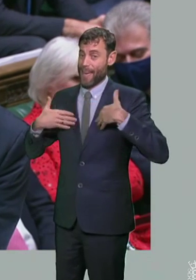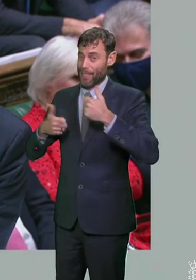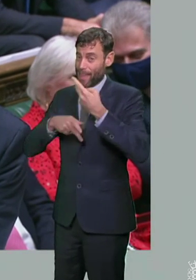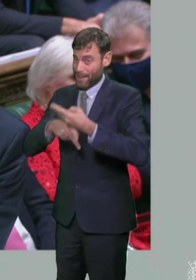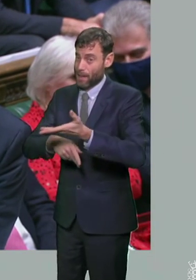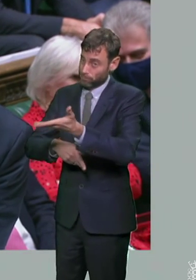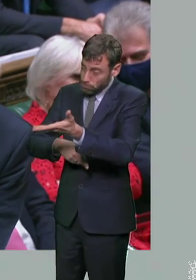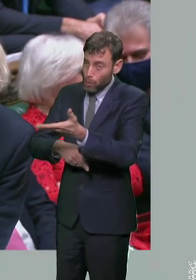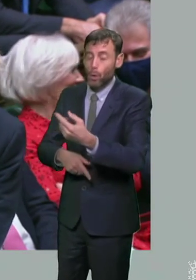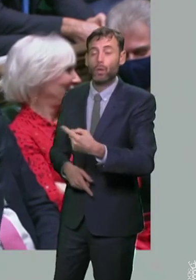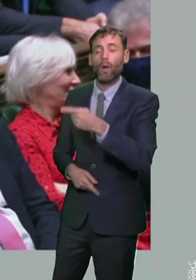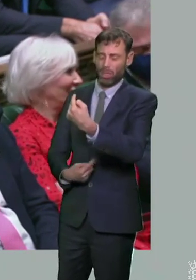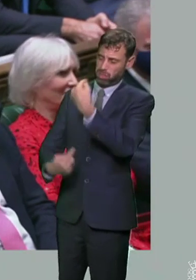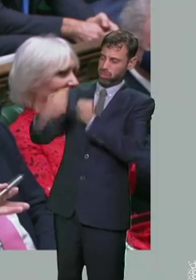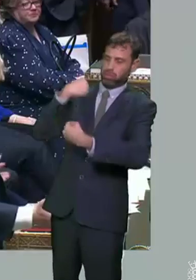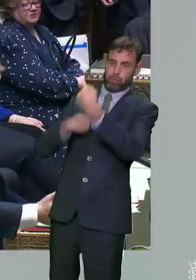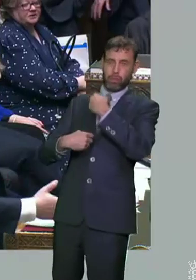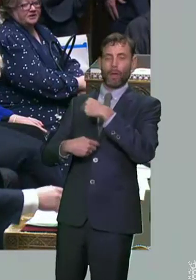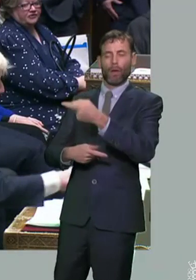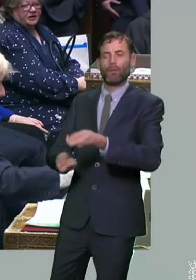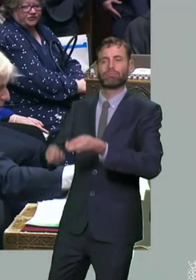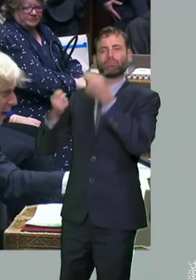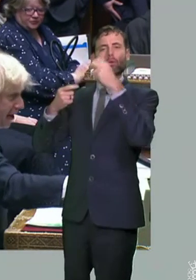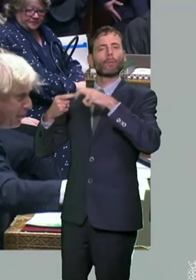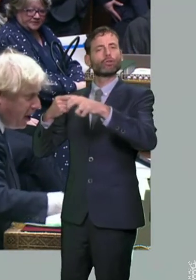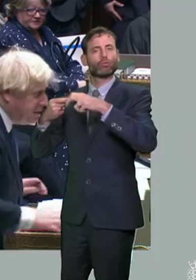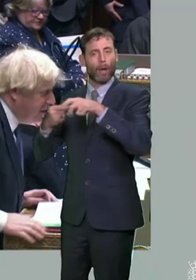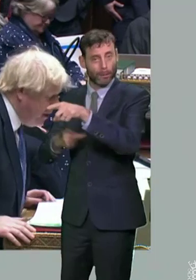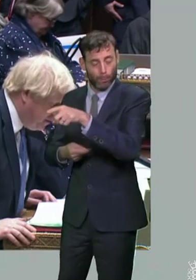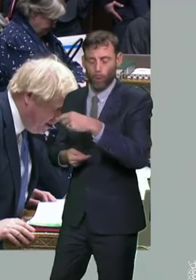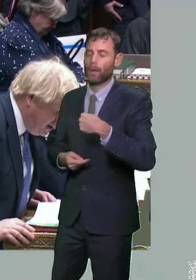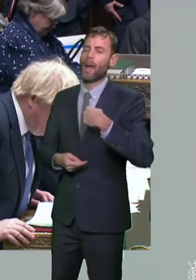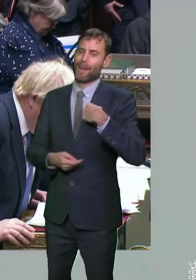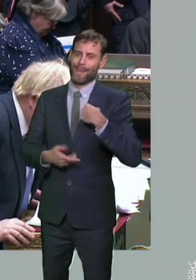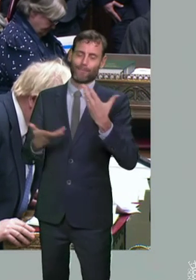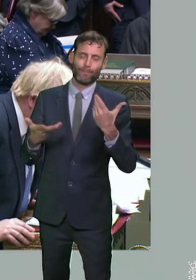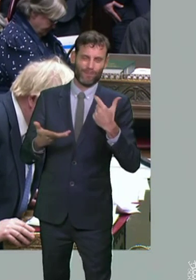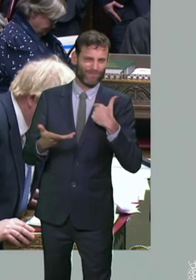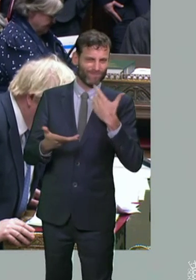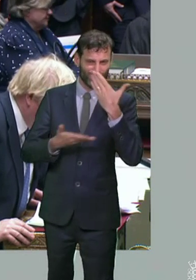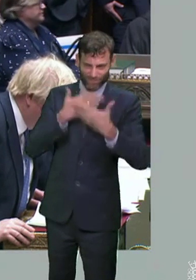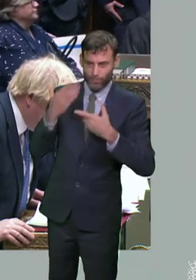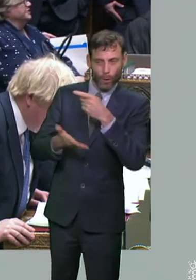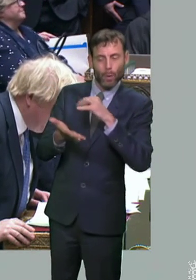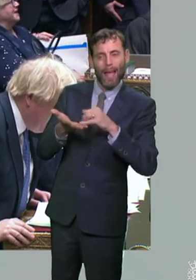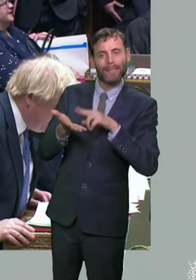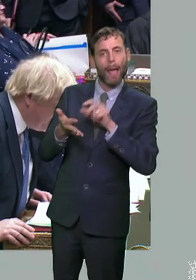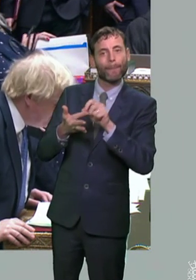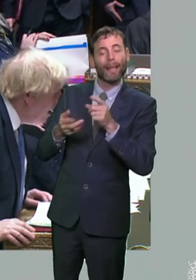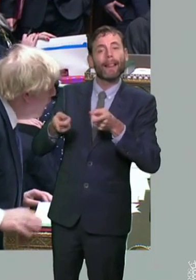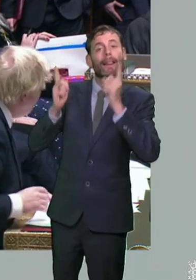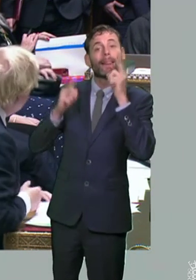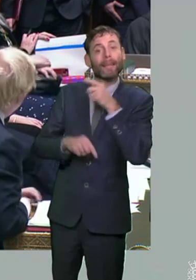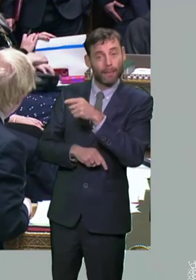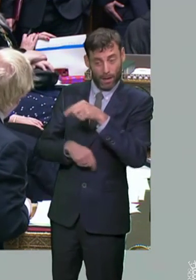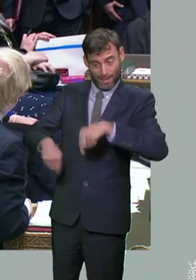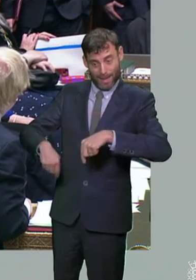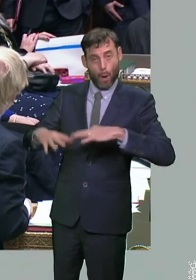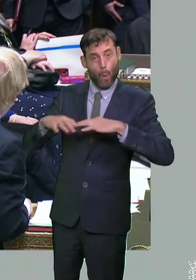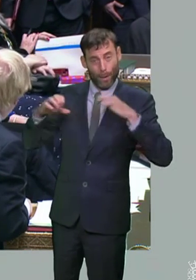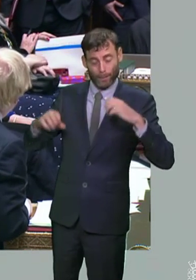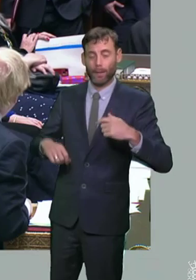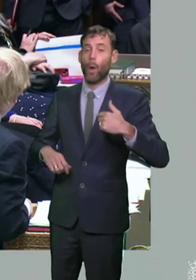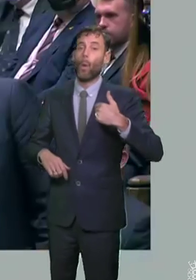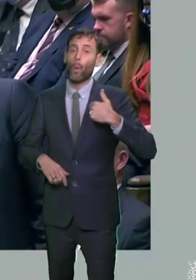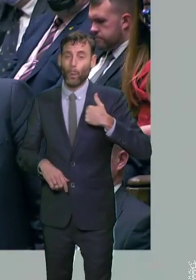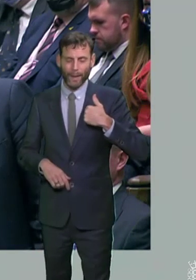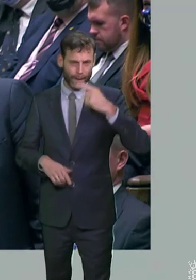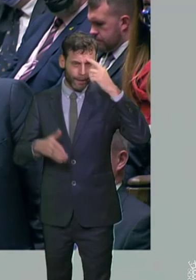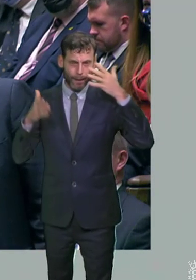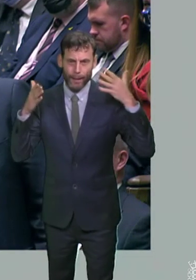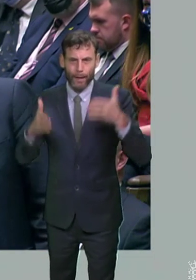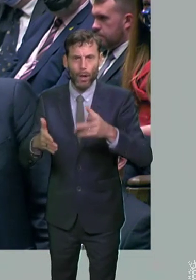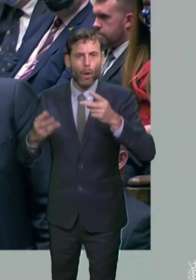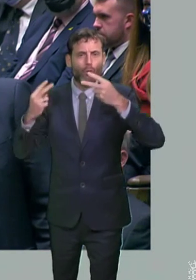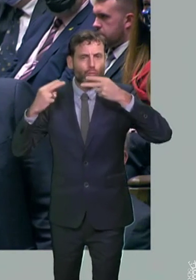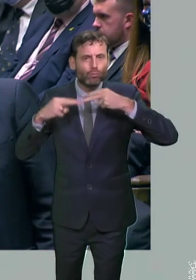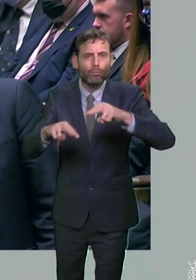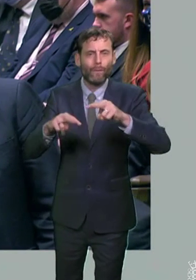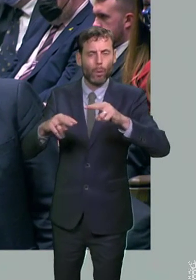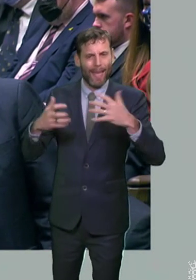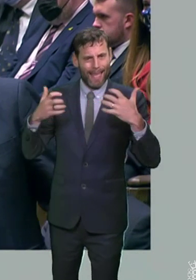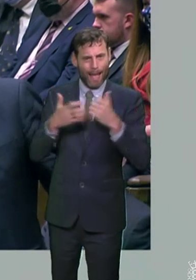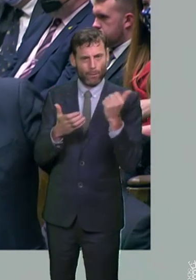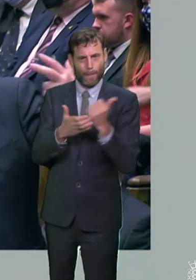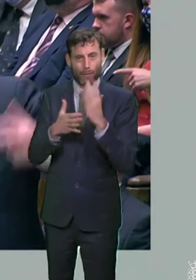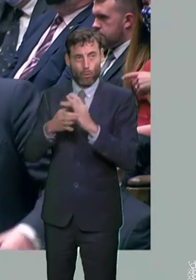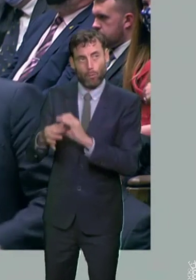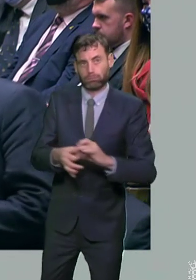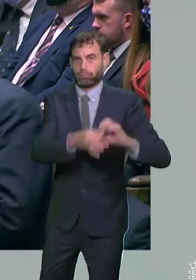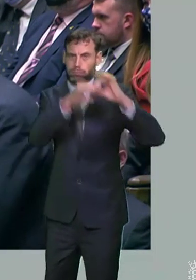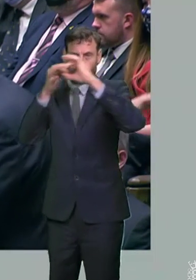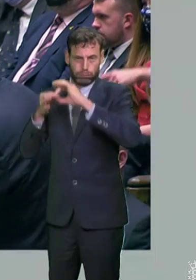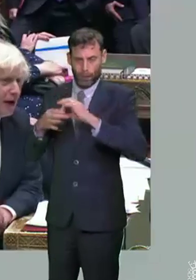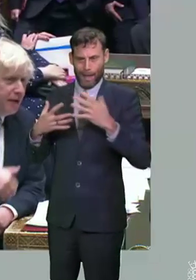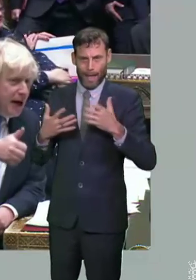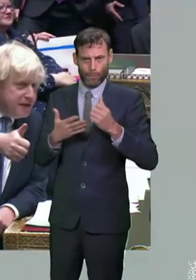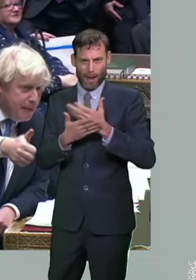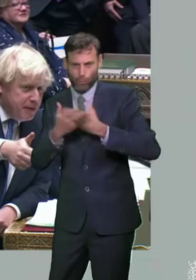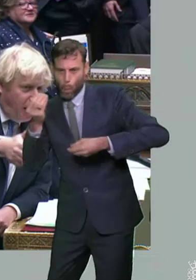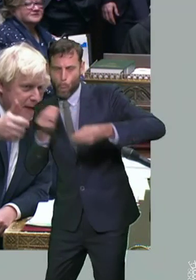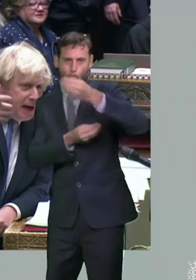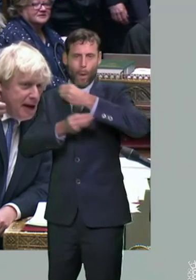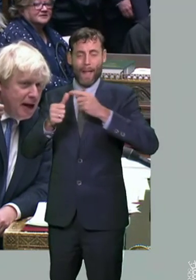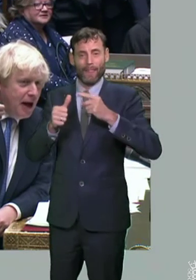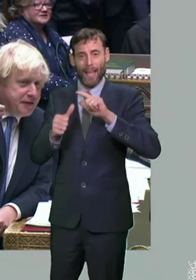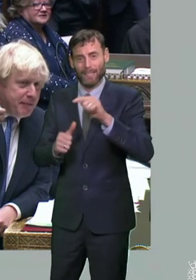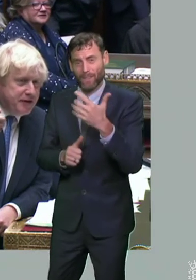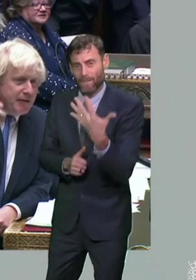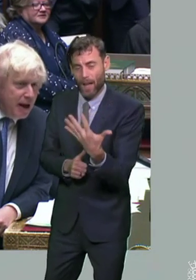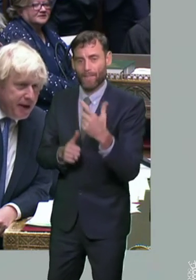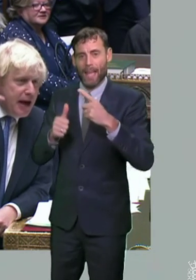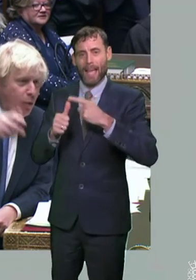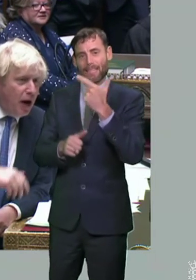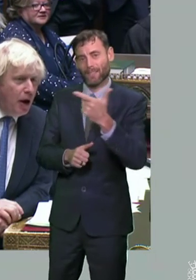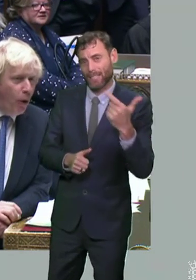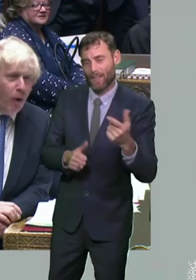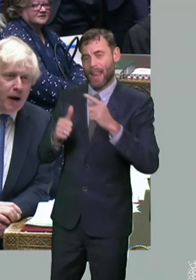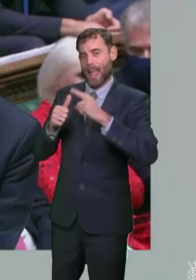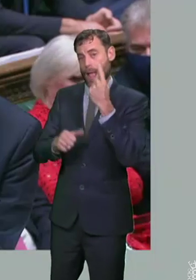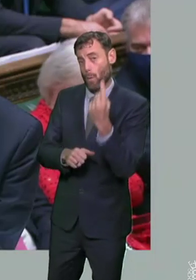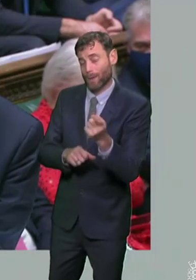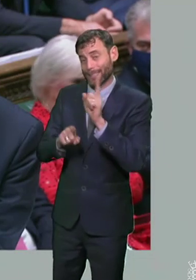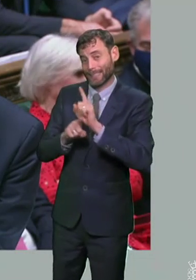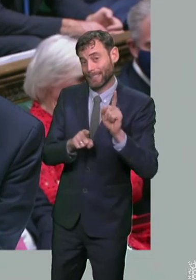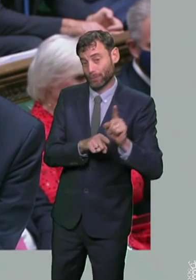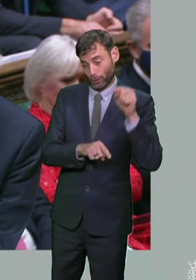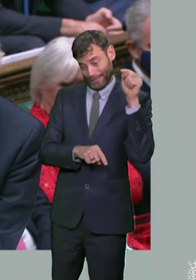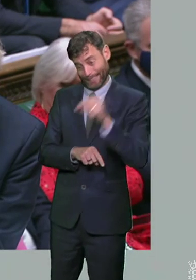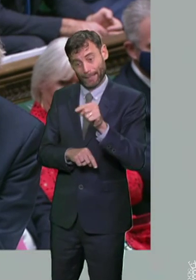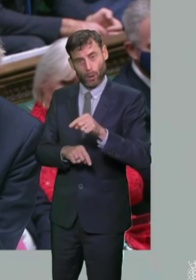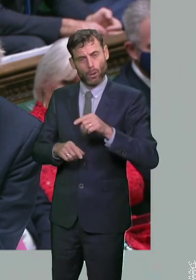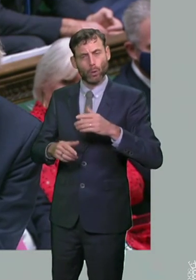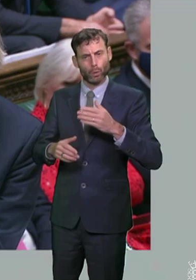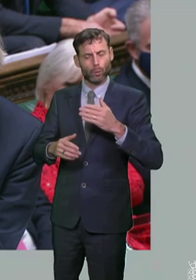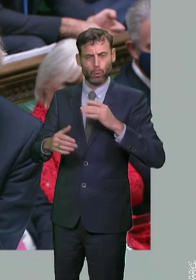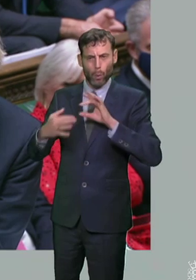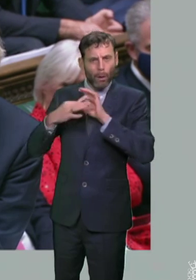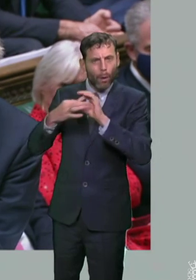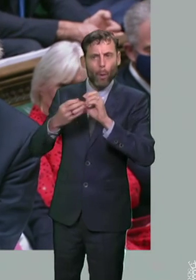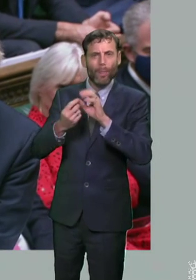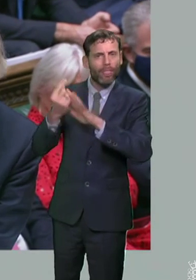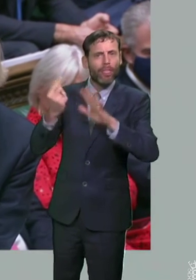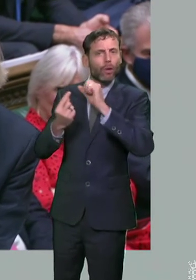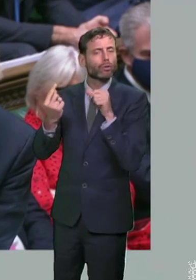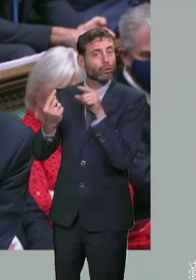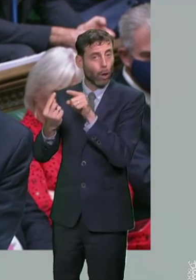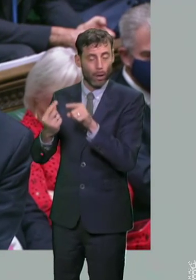The honourable Gentleman talks about transport, so I will tell him what I said to the leader of the SNP in Westminster: what we are delivering is the first thoroughgoing review of Union connectivity, so that we look properly at all those roads, the A75, the A77 and the A1—all those vital connections for the people of Scotland that